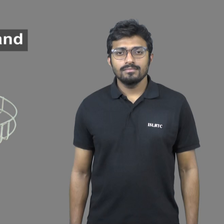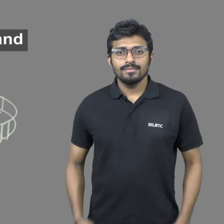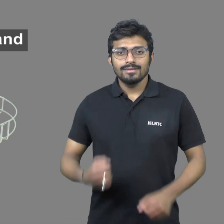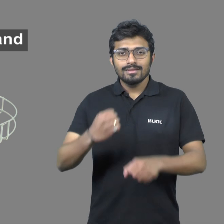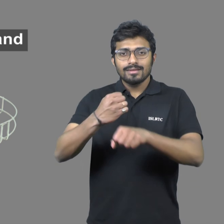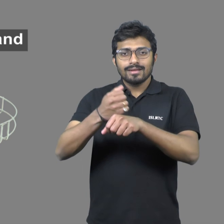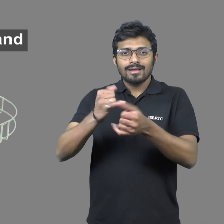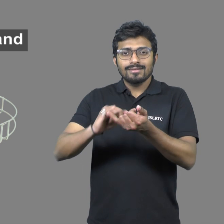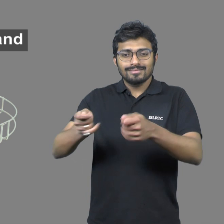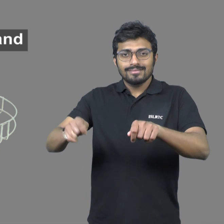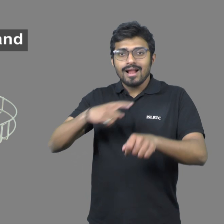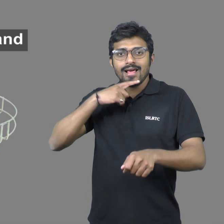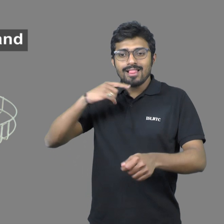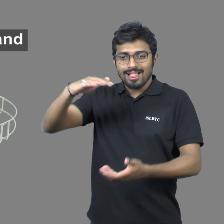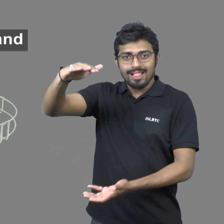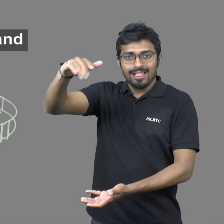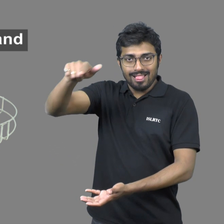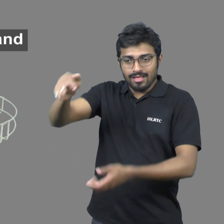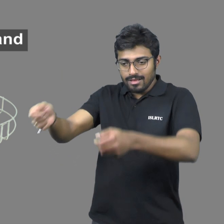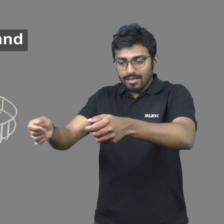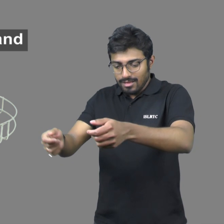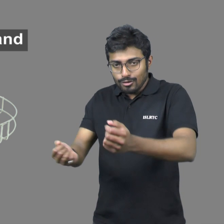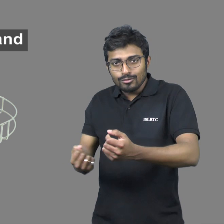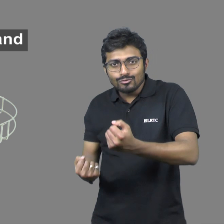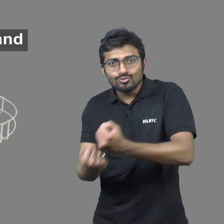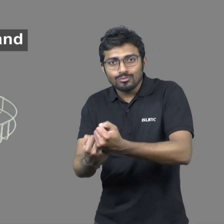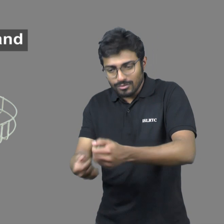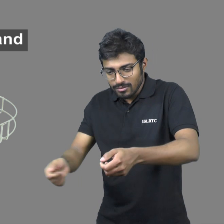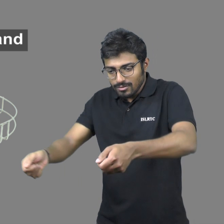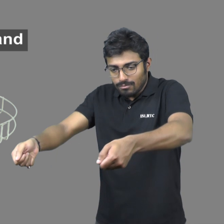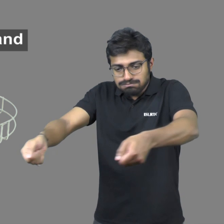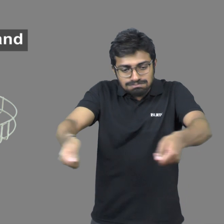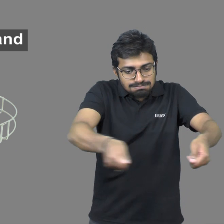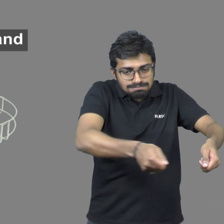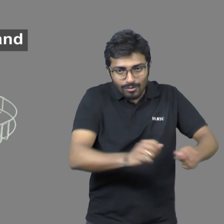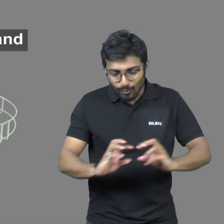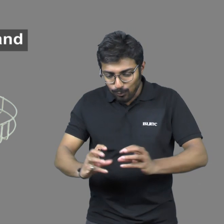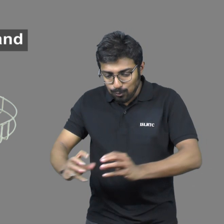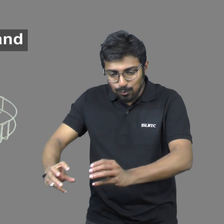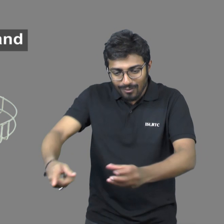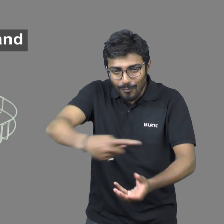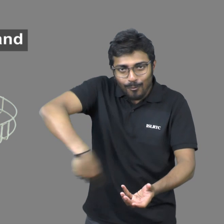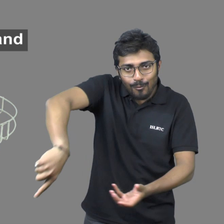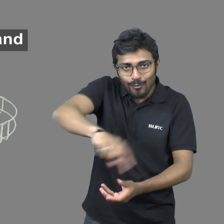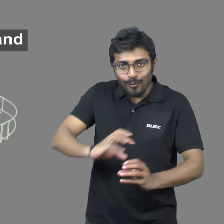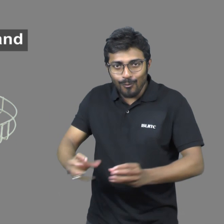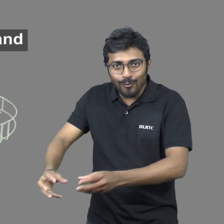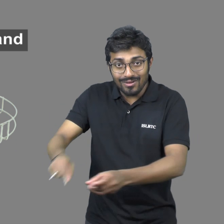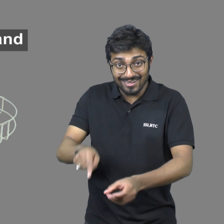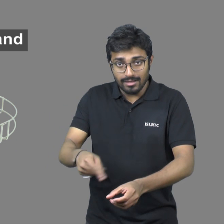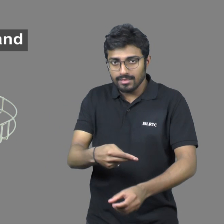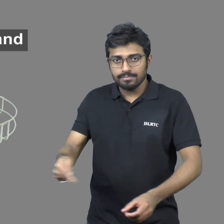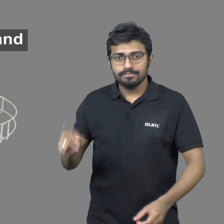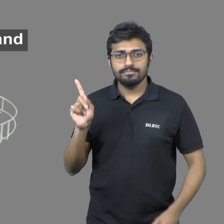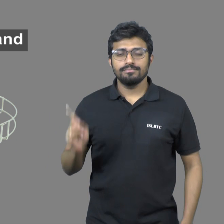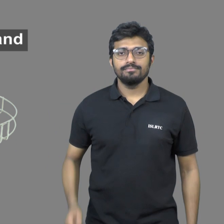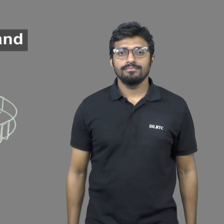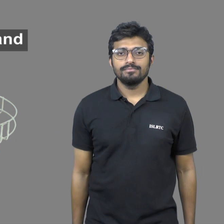Cylinder Stand